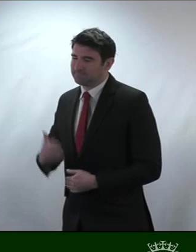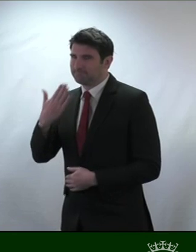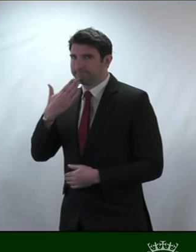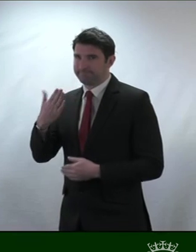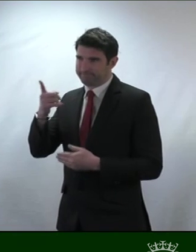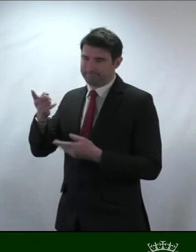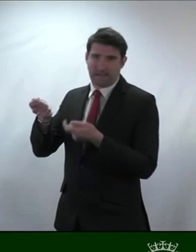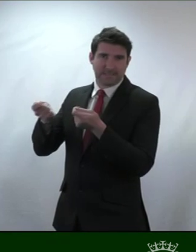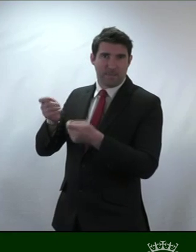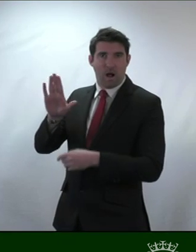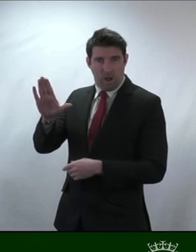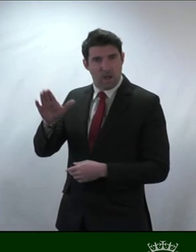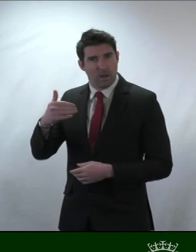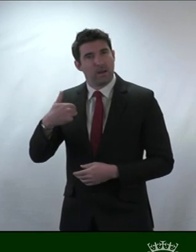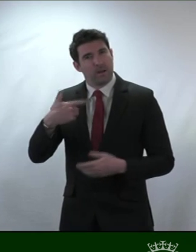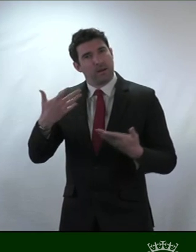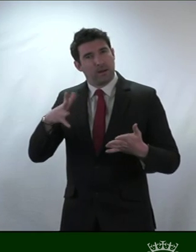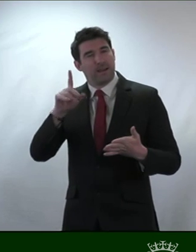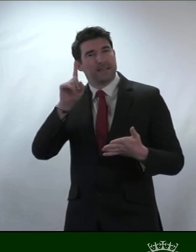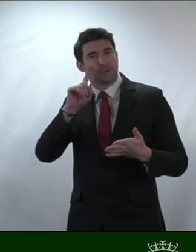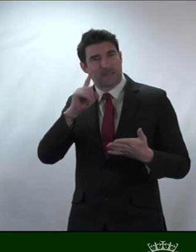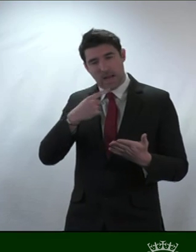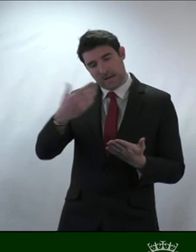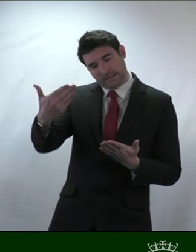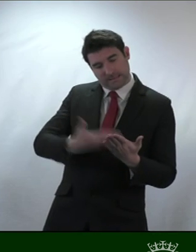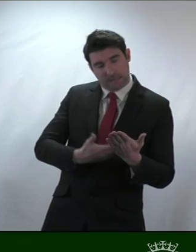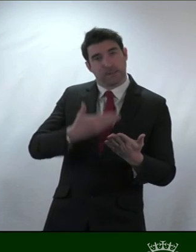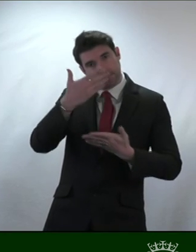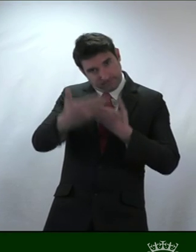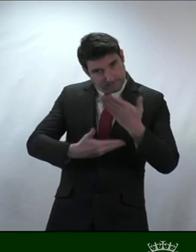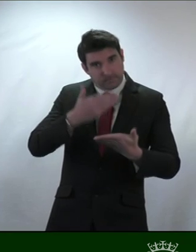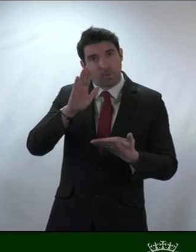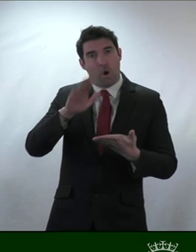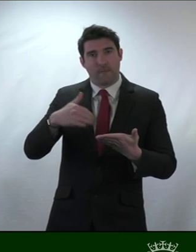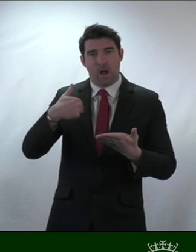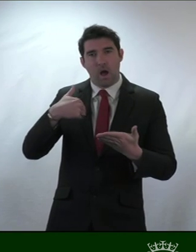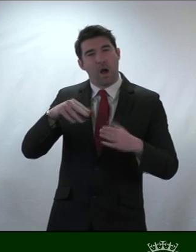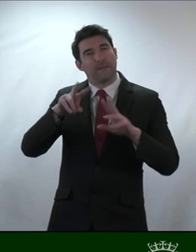Yesterday, I made a written ministerial statement updating the House on the latest position on the leak investigation,